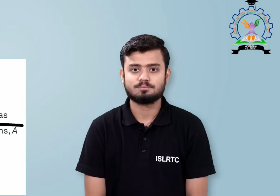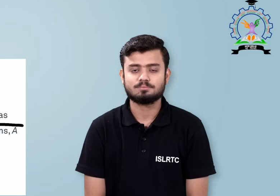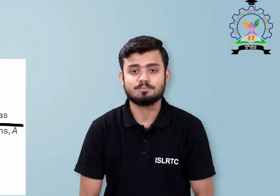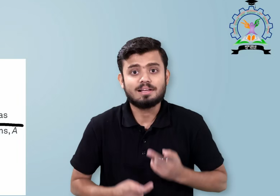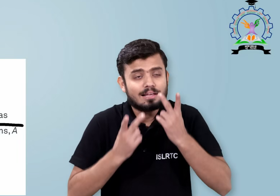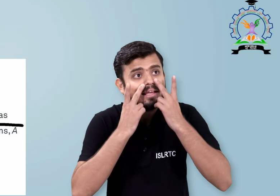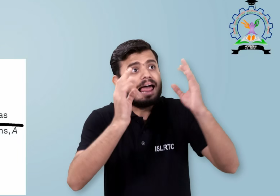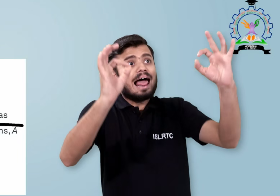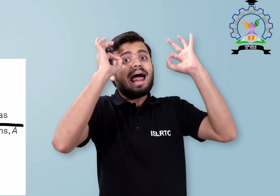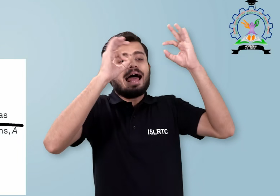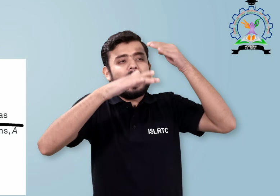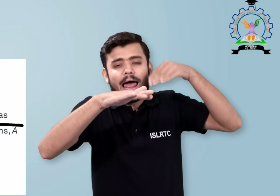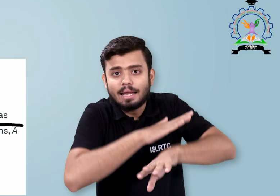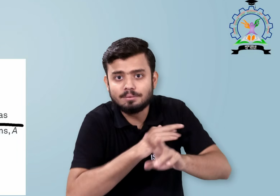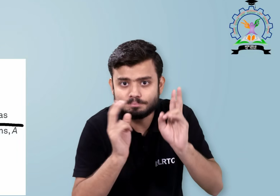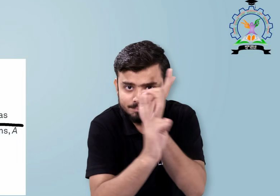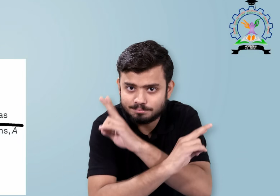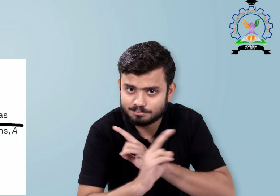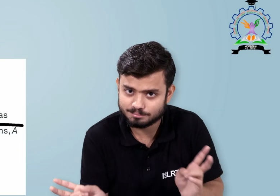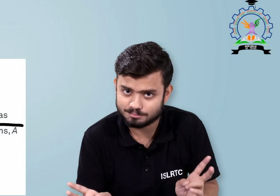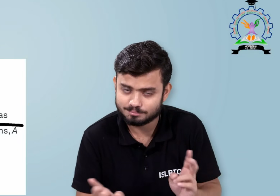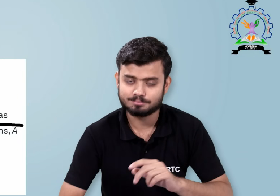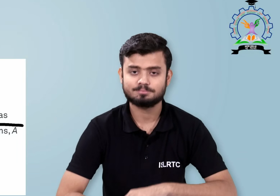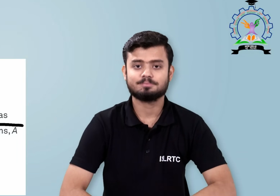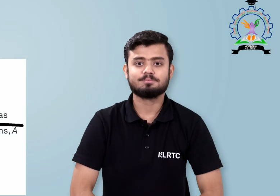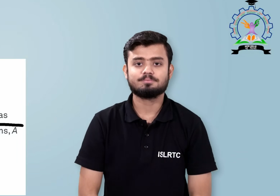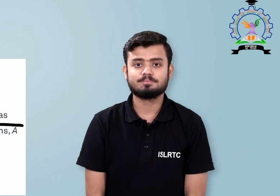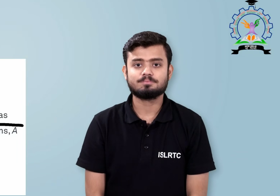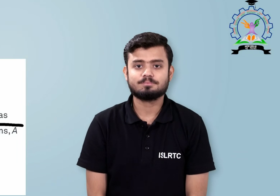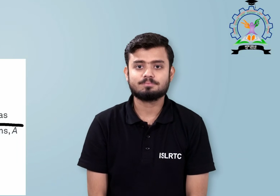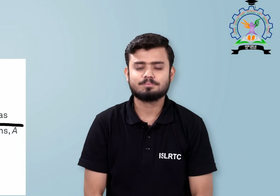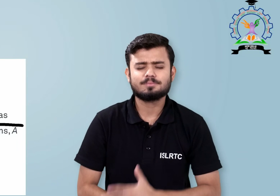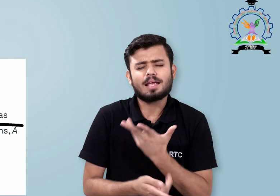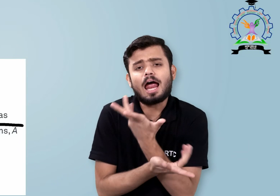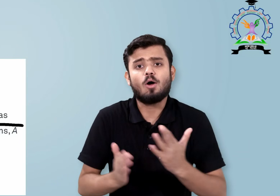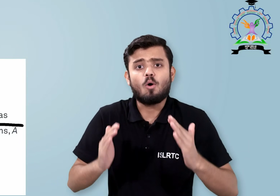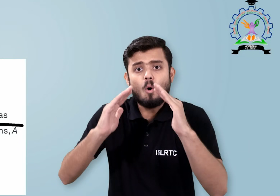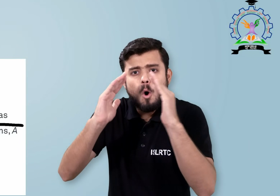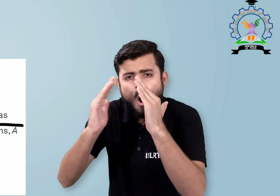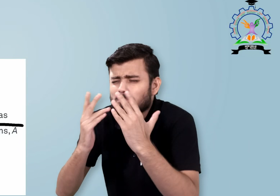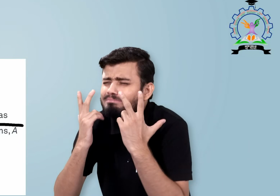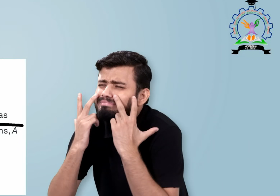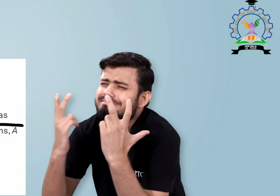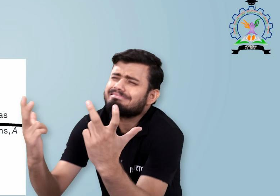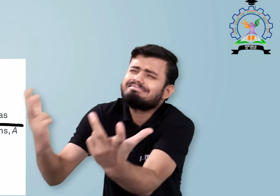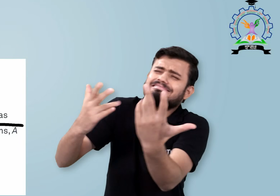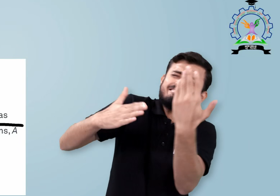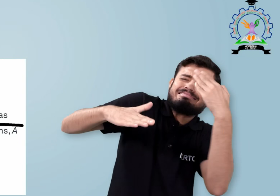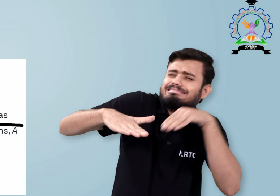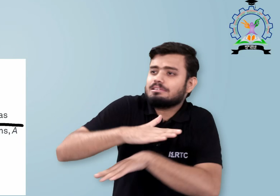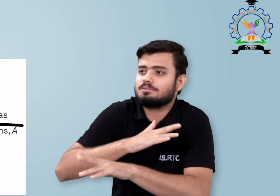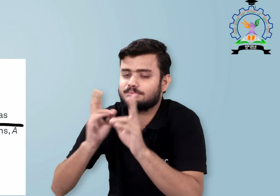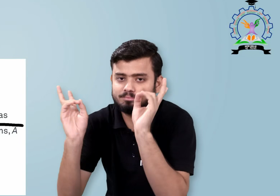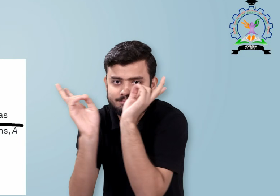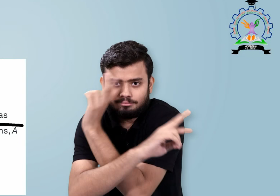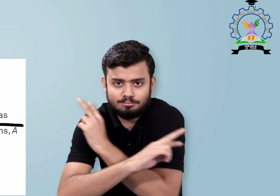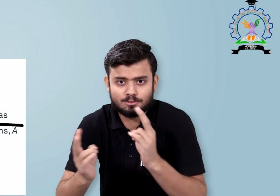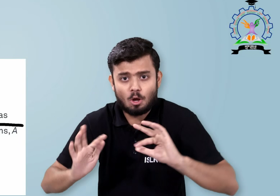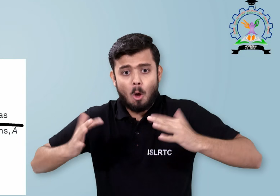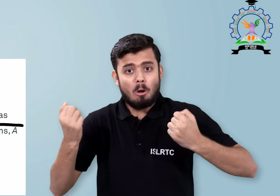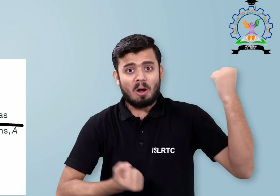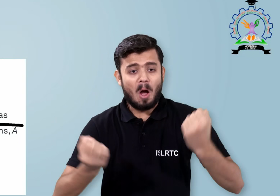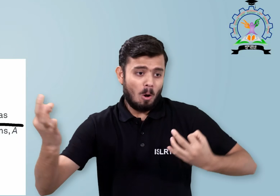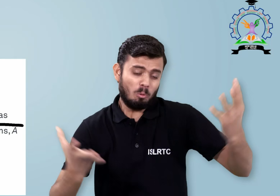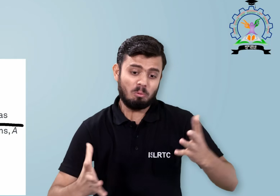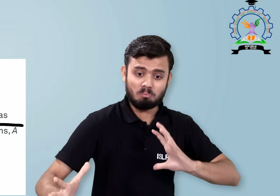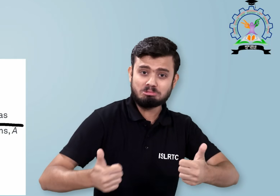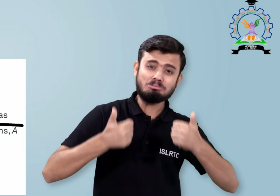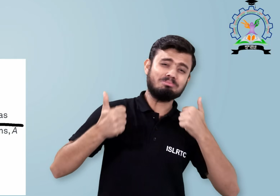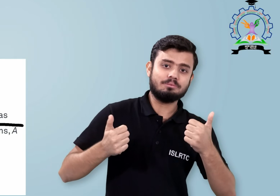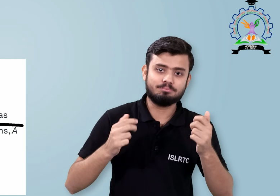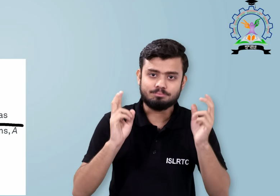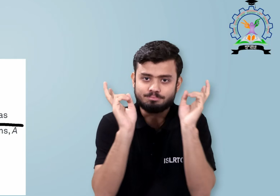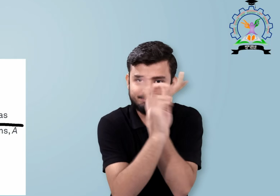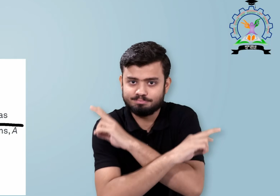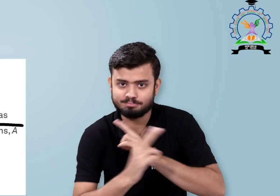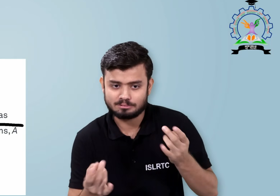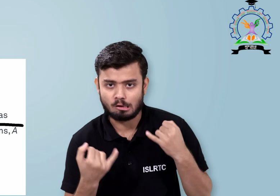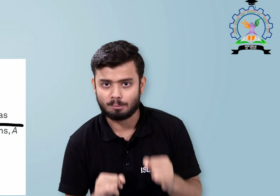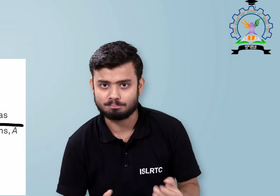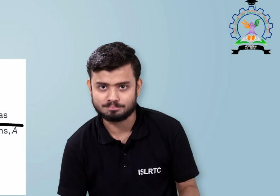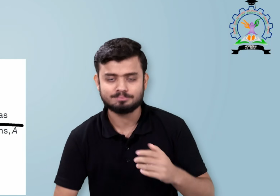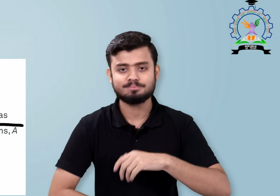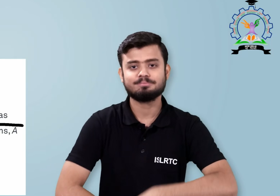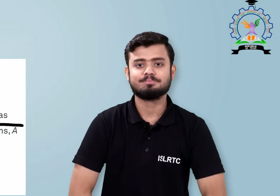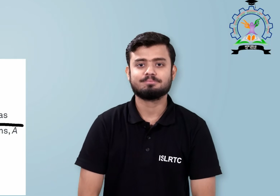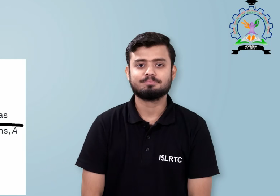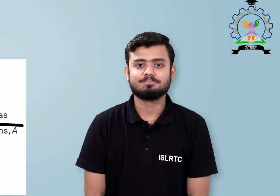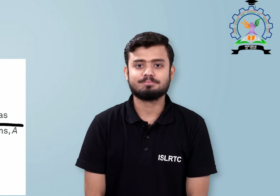Antithesis A contrast or opposition between two things.